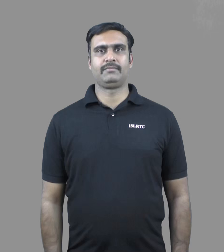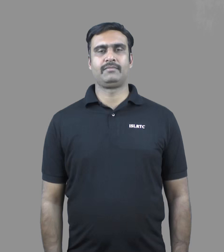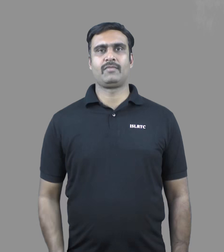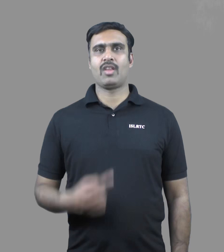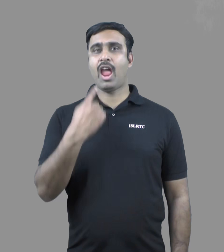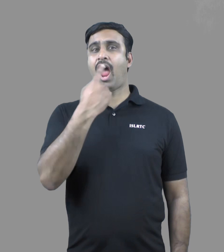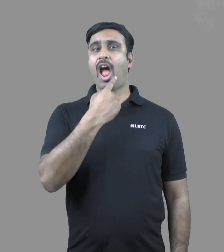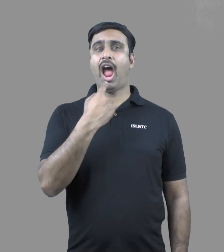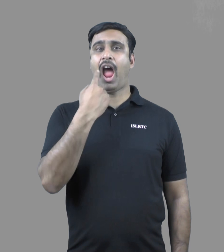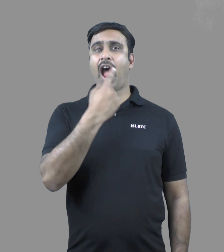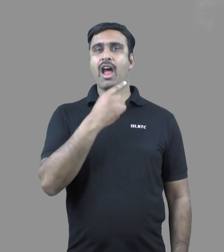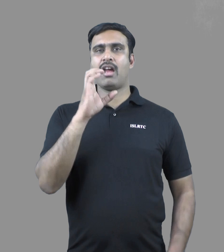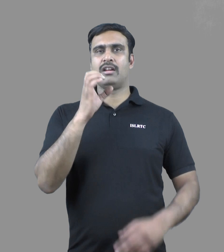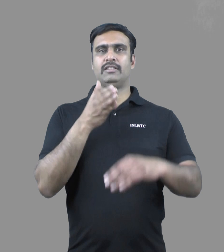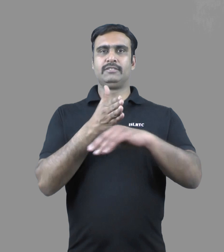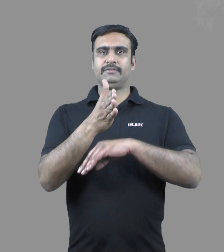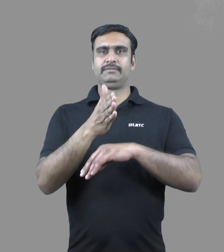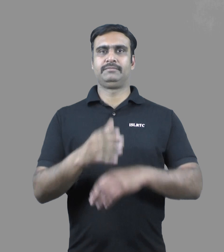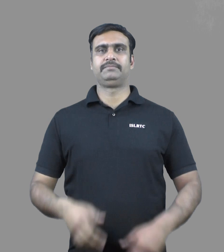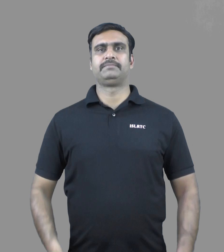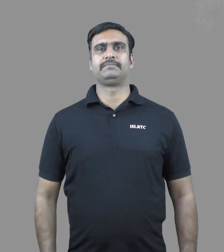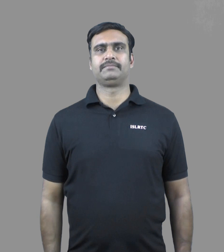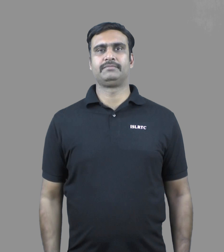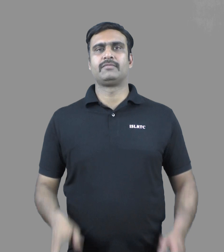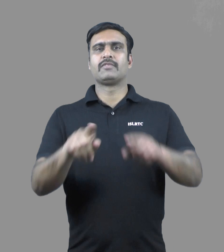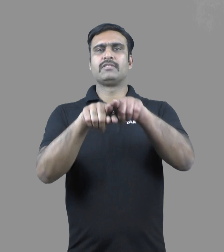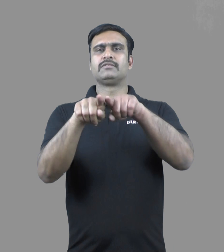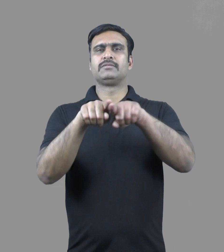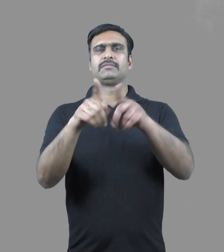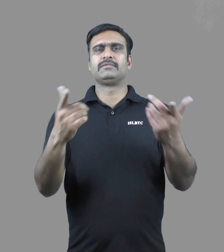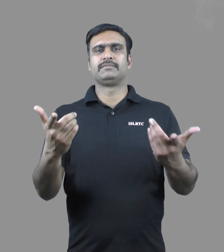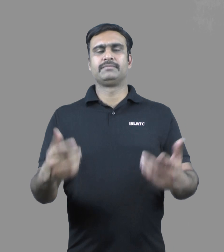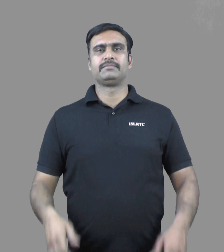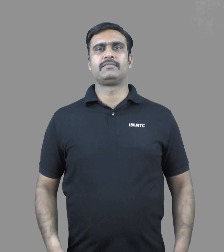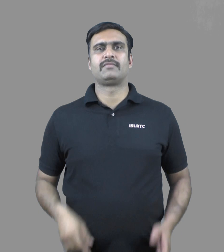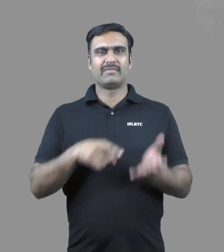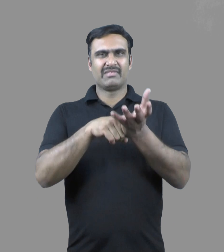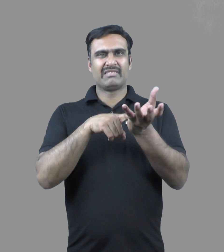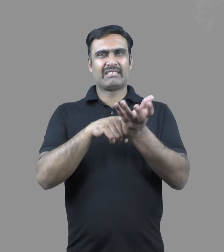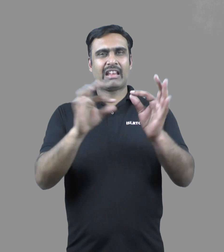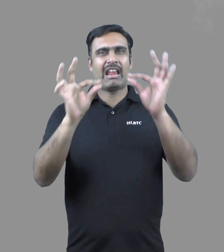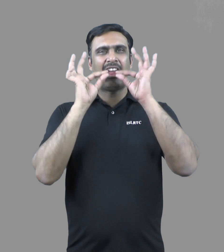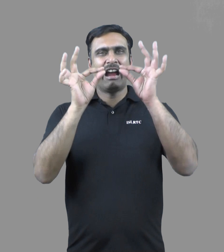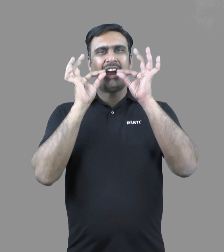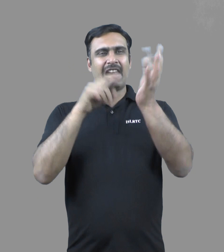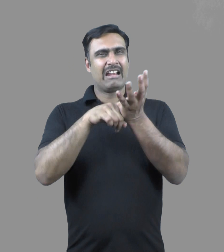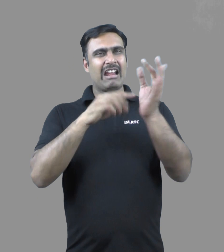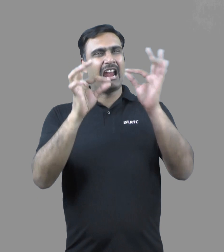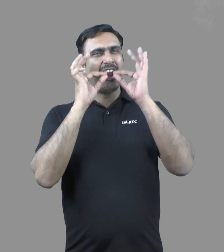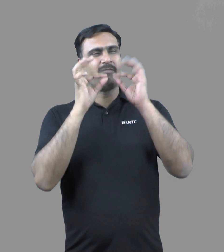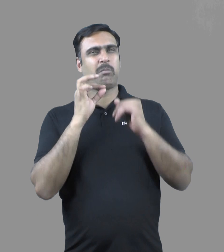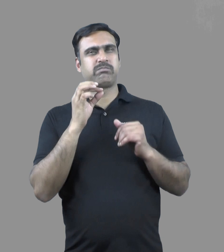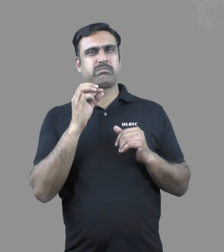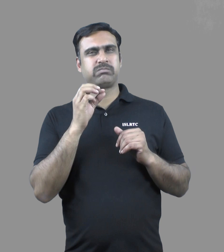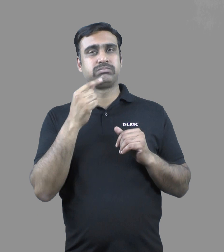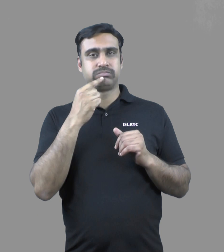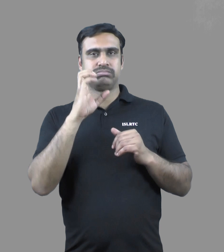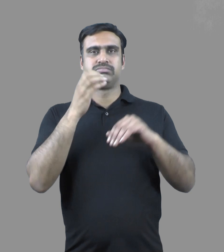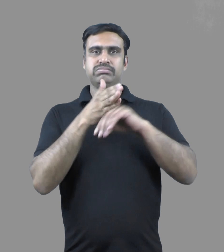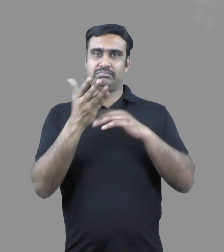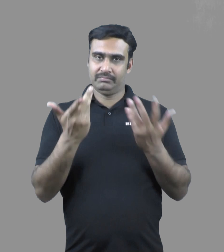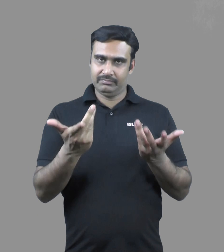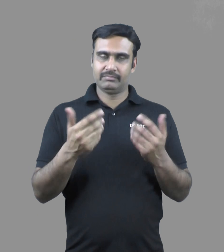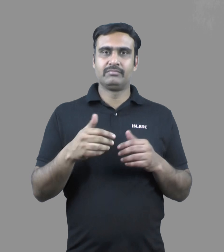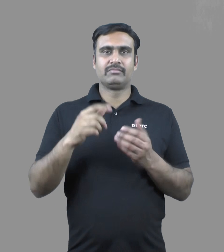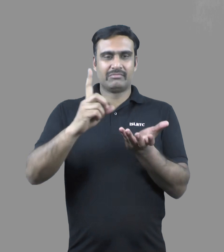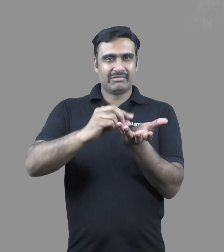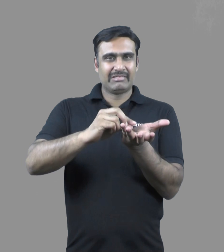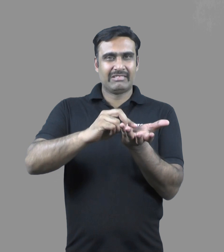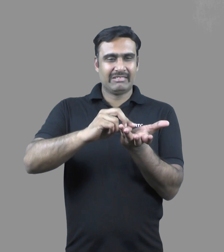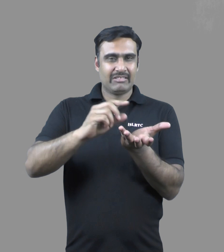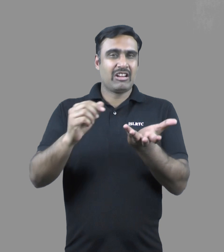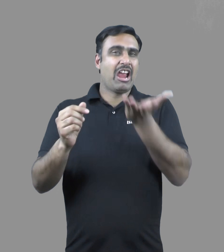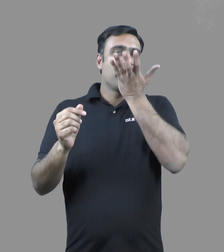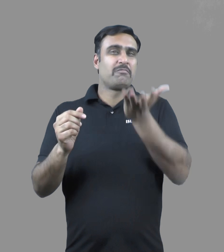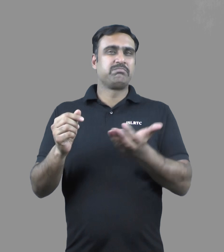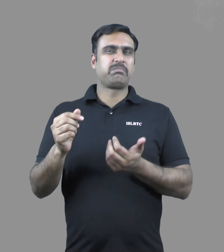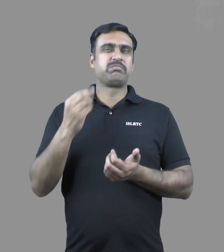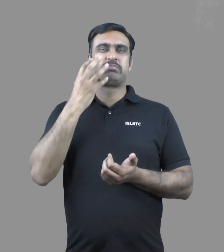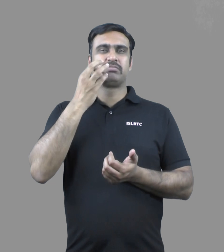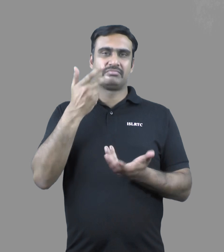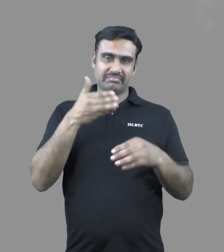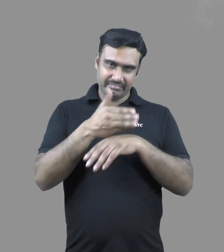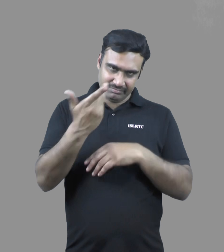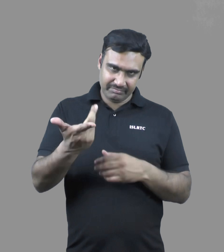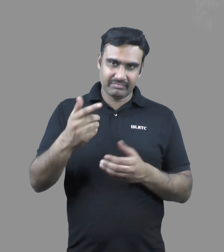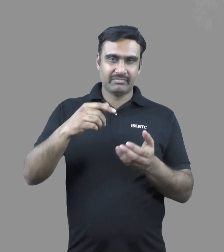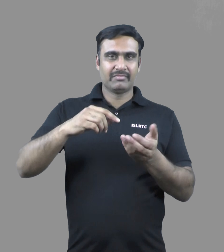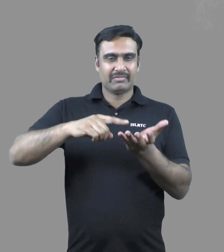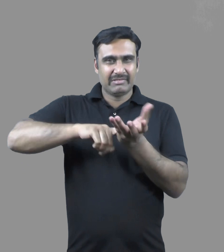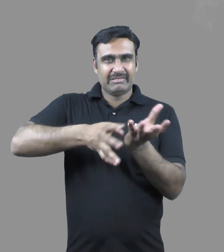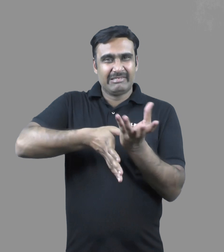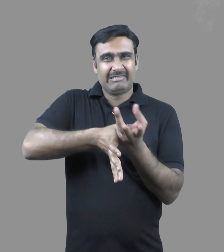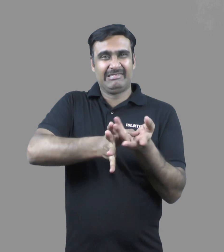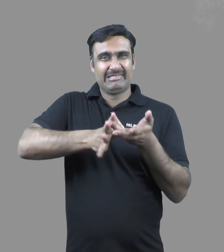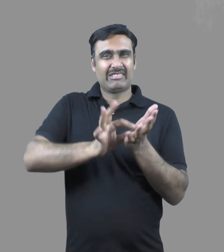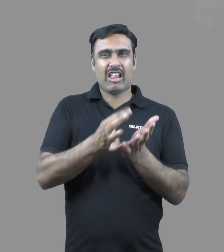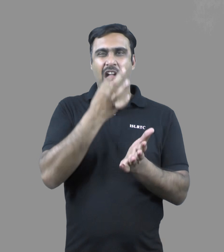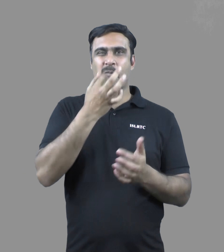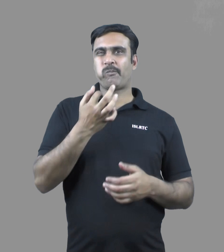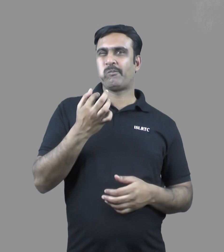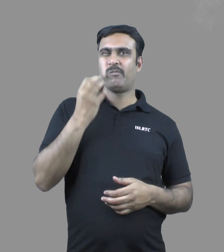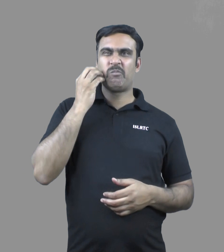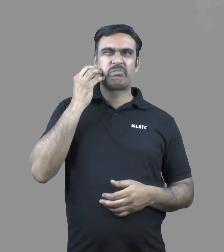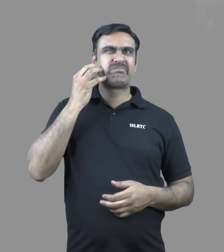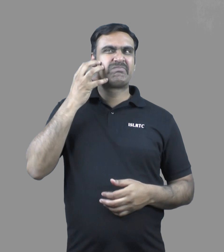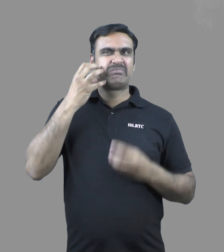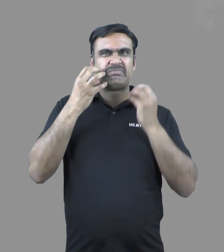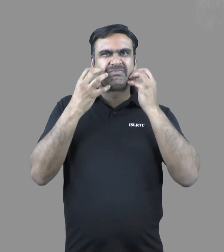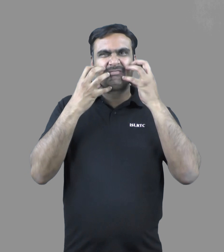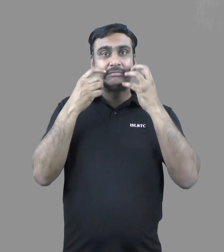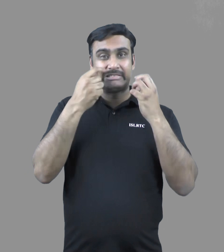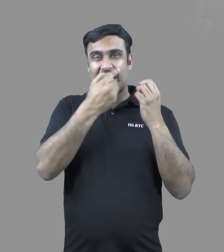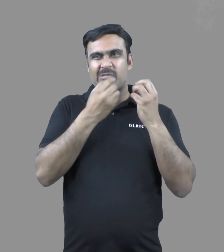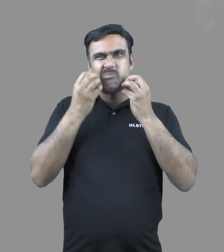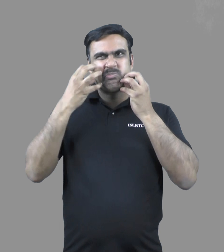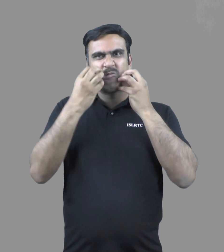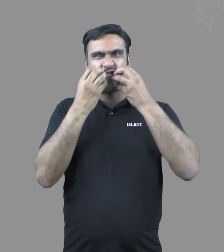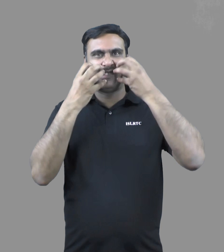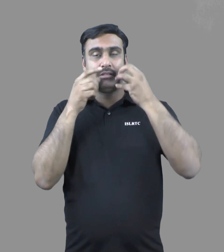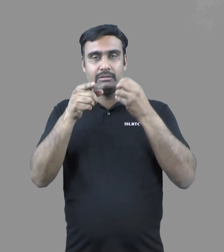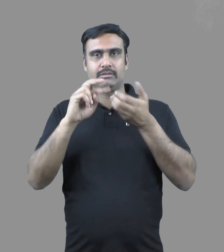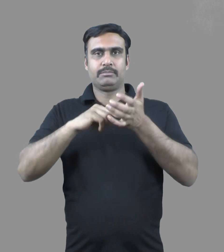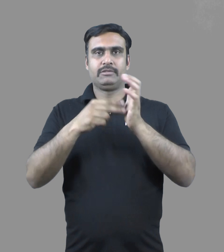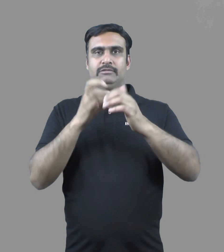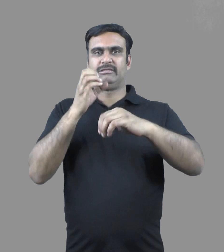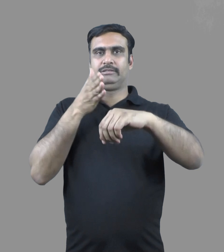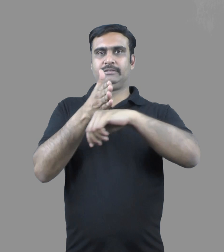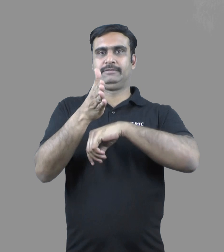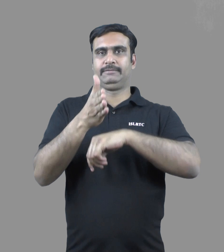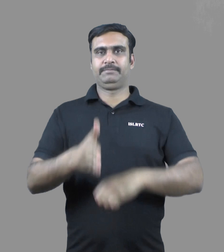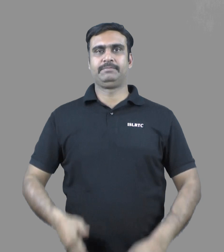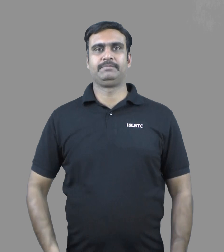Lip and Oral Cavity Cancer